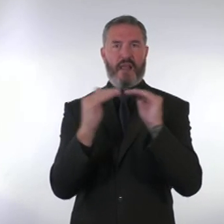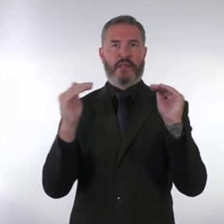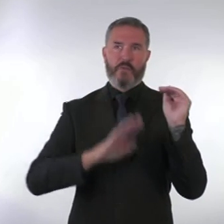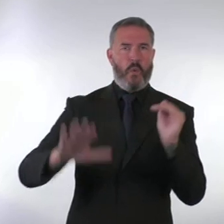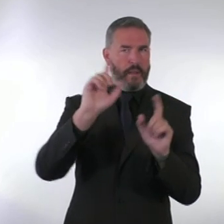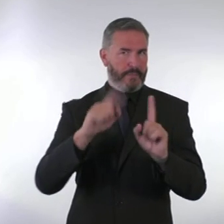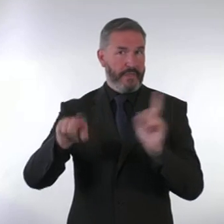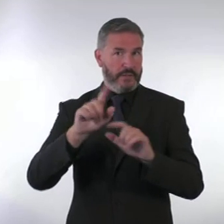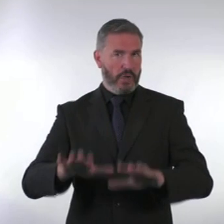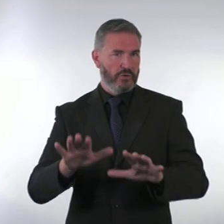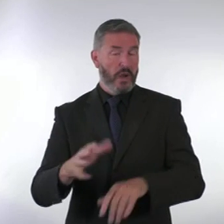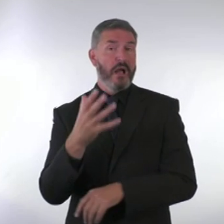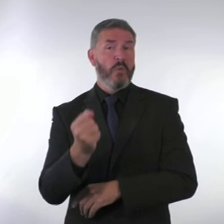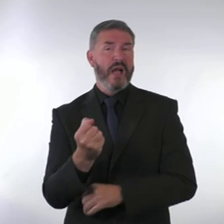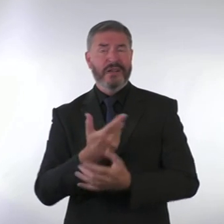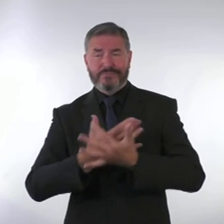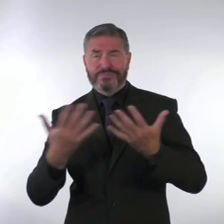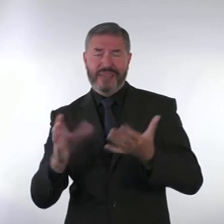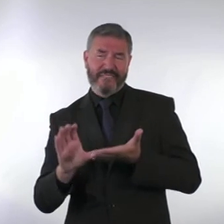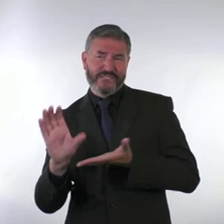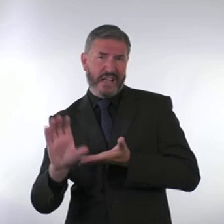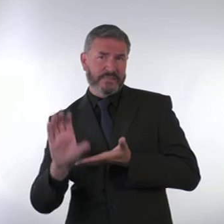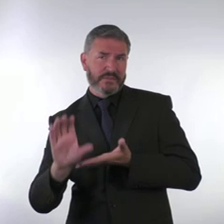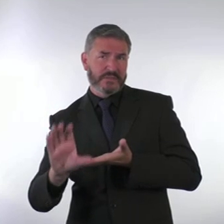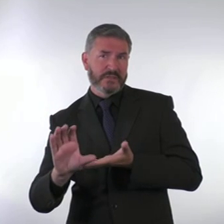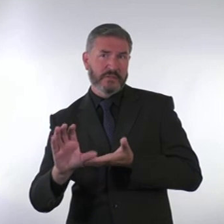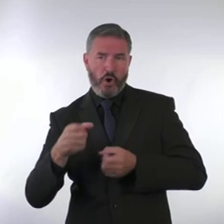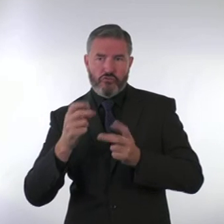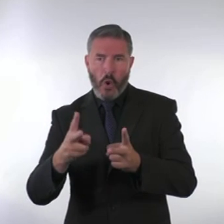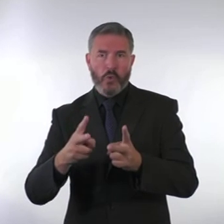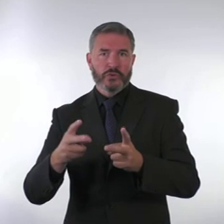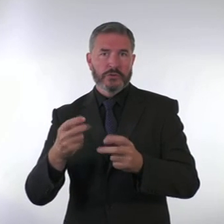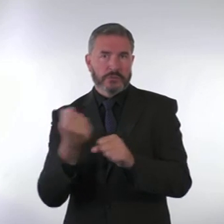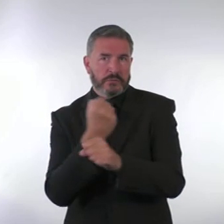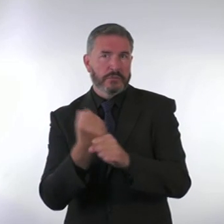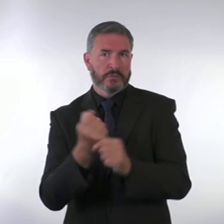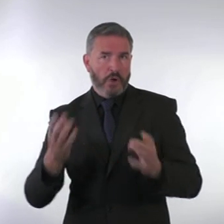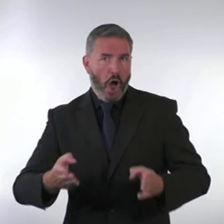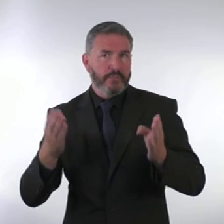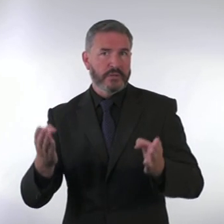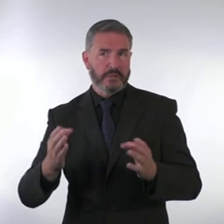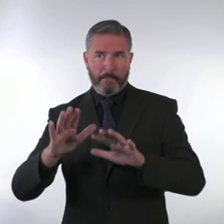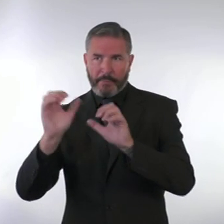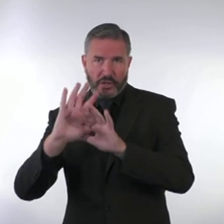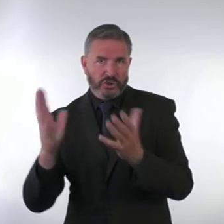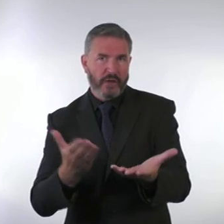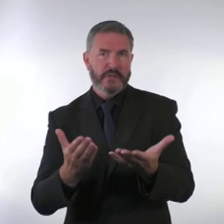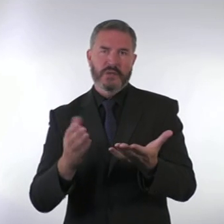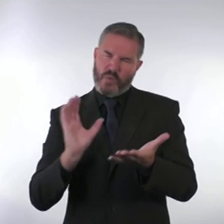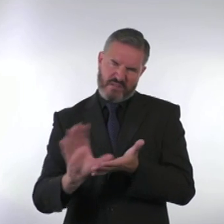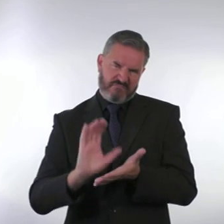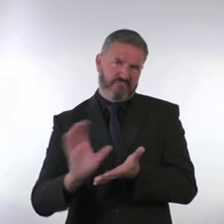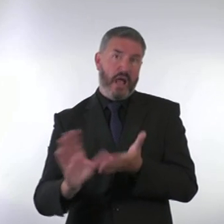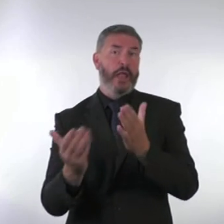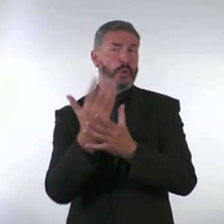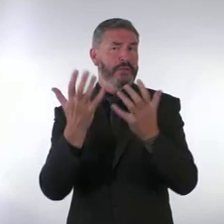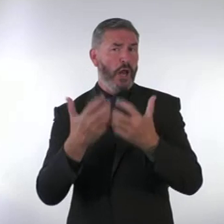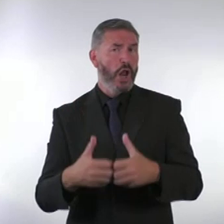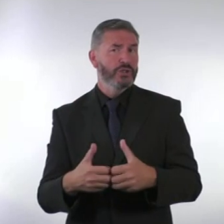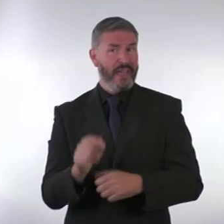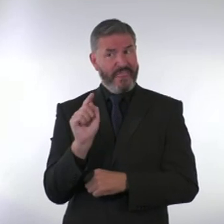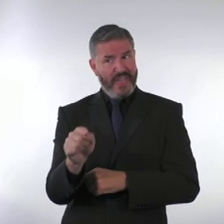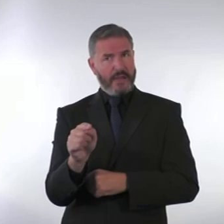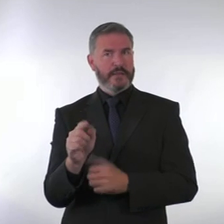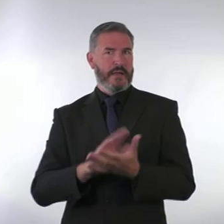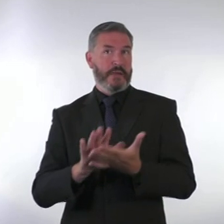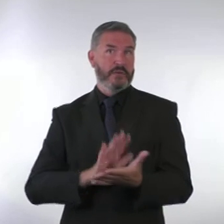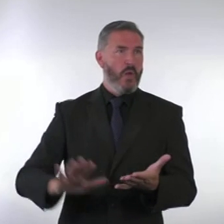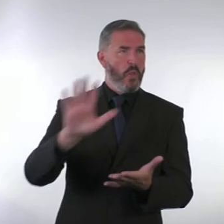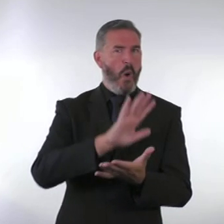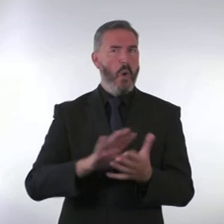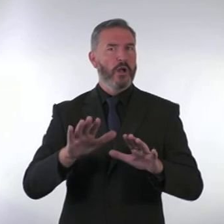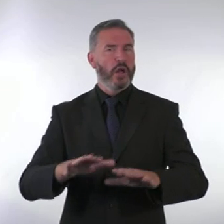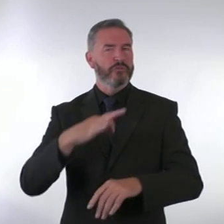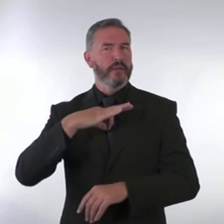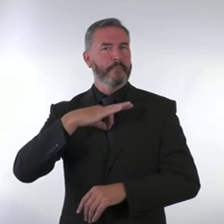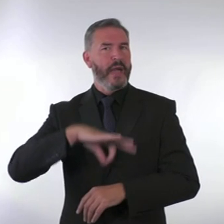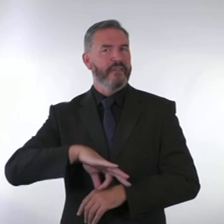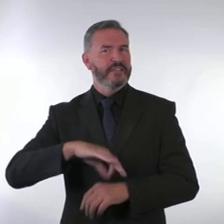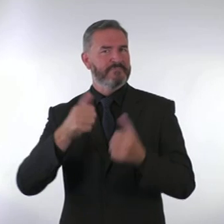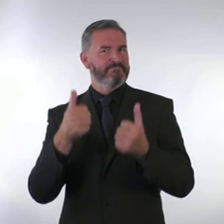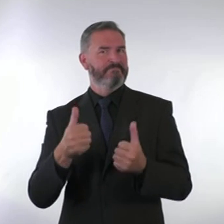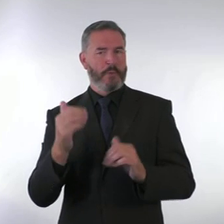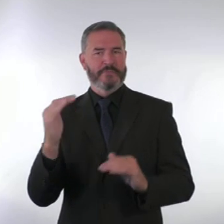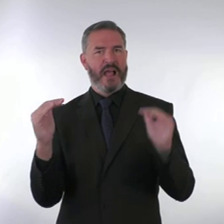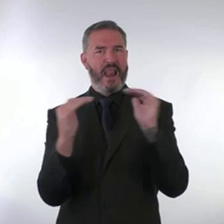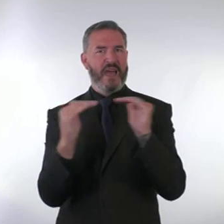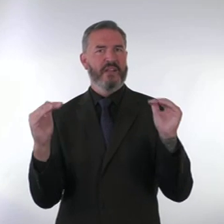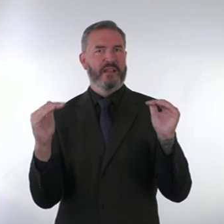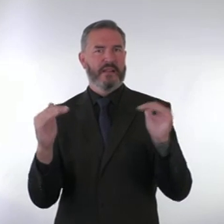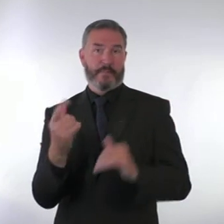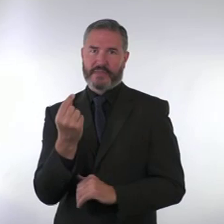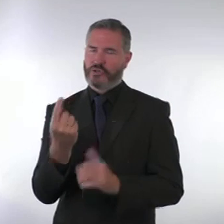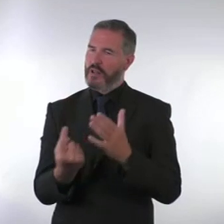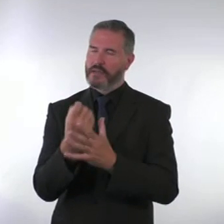That is why we are rolling out a colossal programme of investment in infrastructure, massive investments in our public services and fantastic new technology, because that is the way to give every part of our country the opportunity to realise its potential.